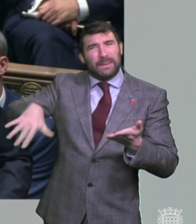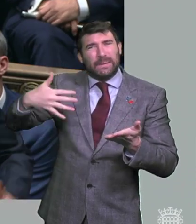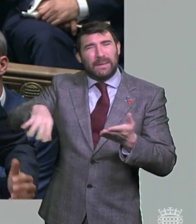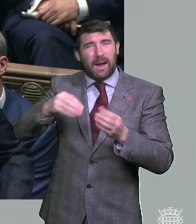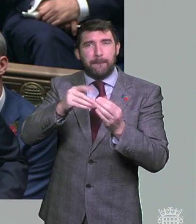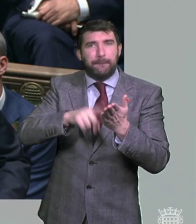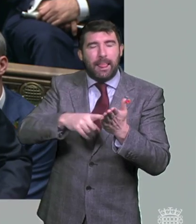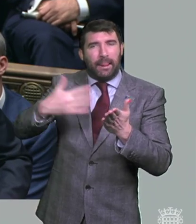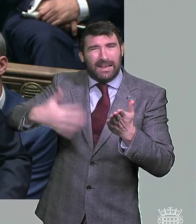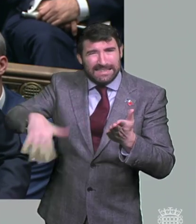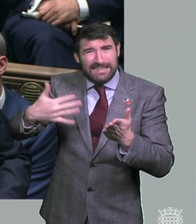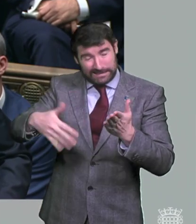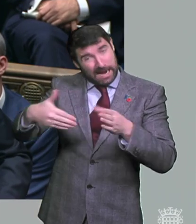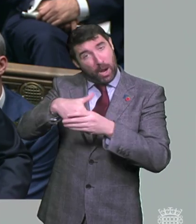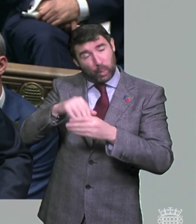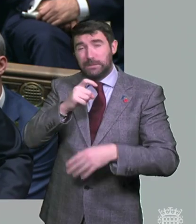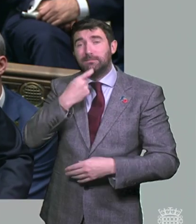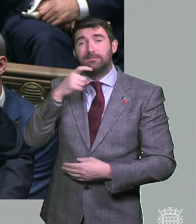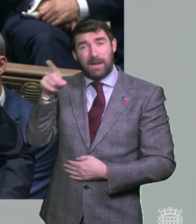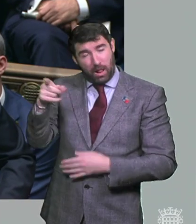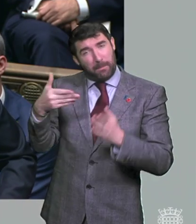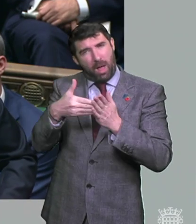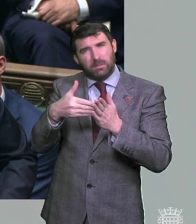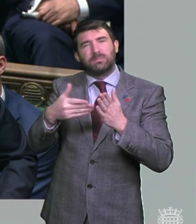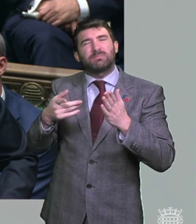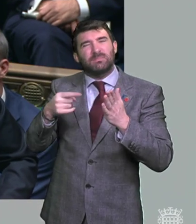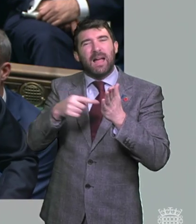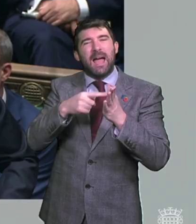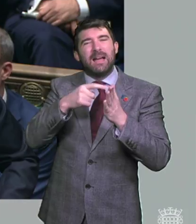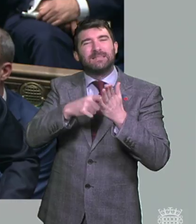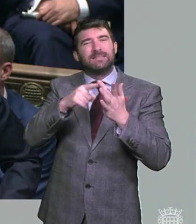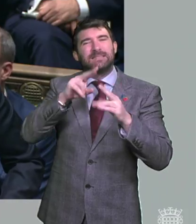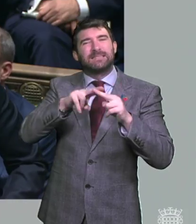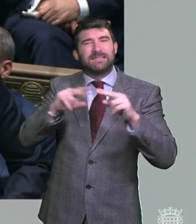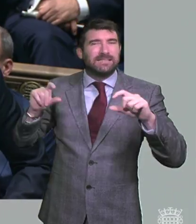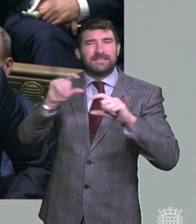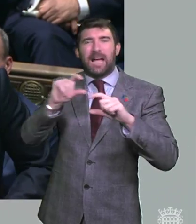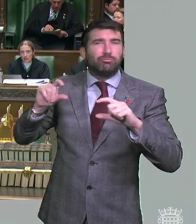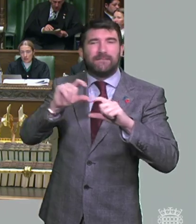Thanks to the work of my colleagues, we have also removed the tariffs on exporting steel to the United States.